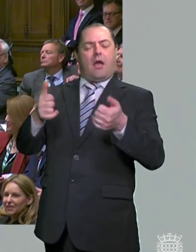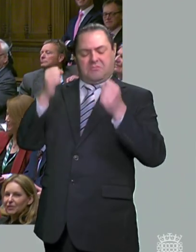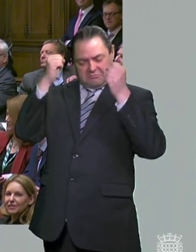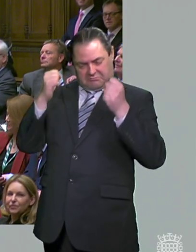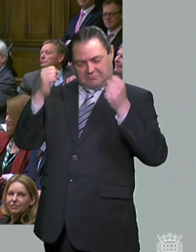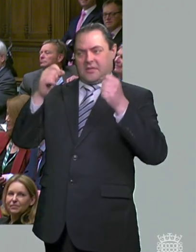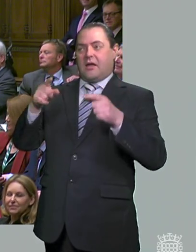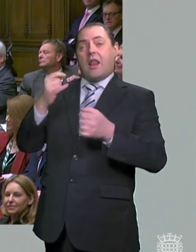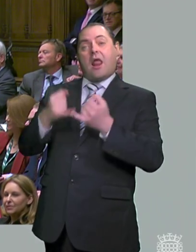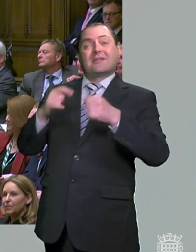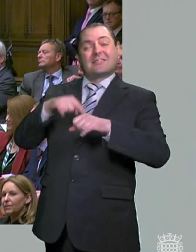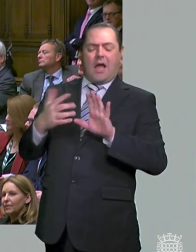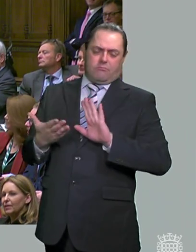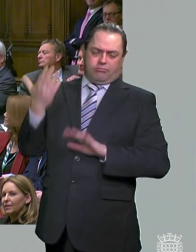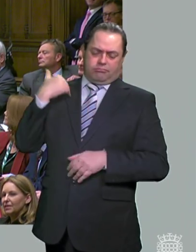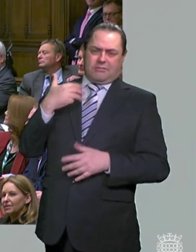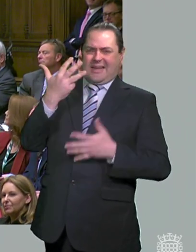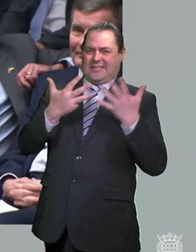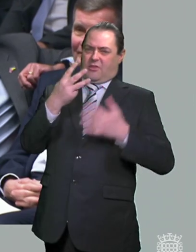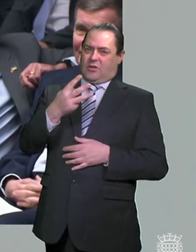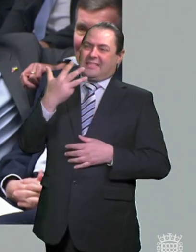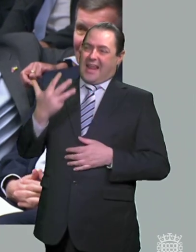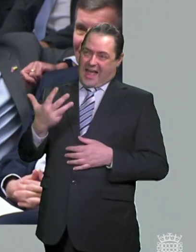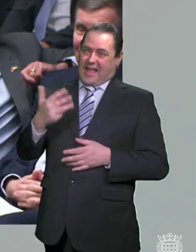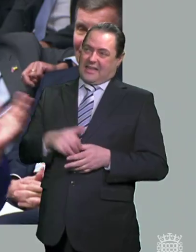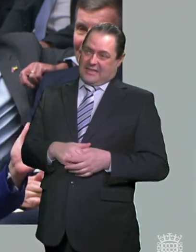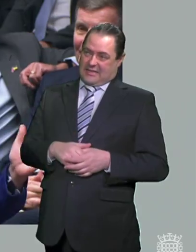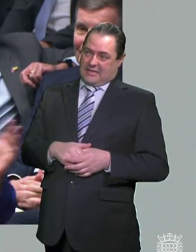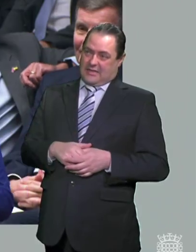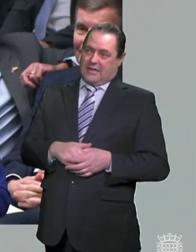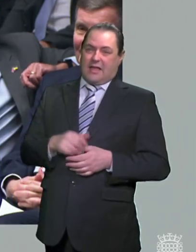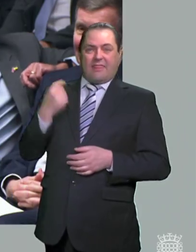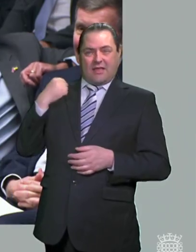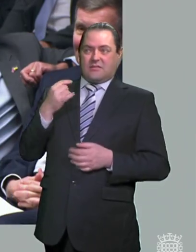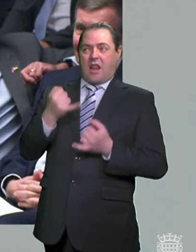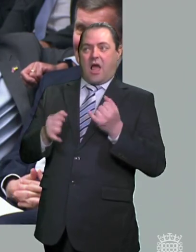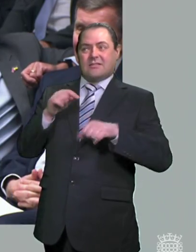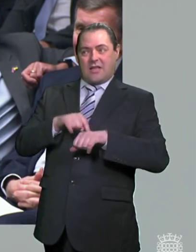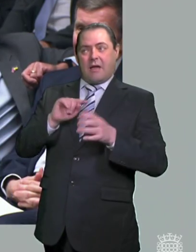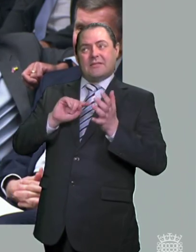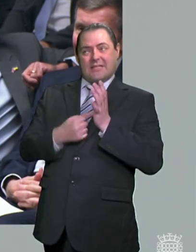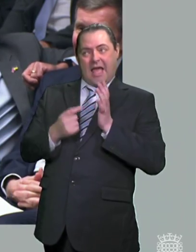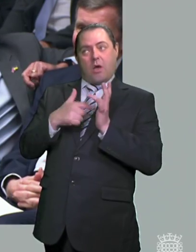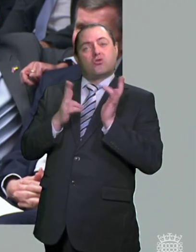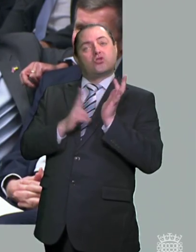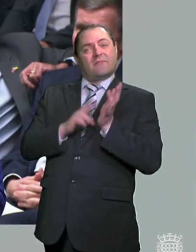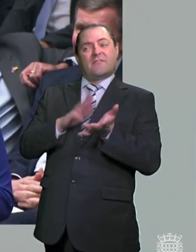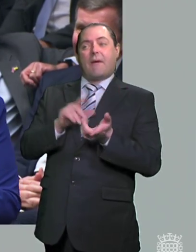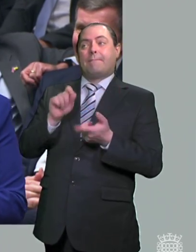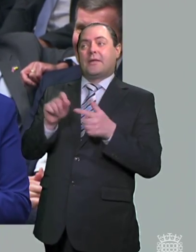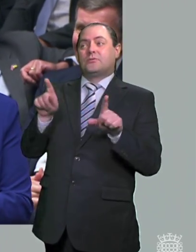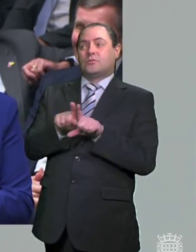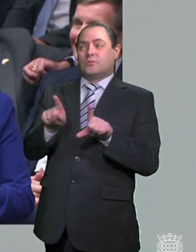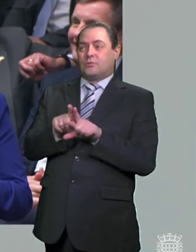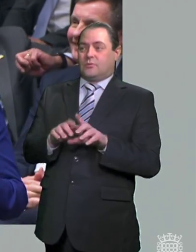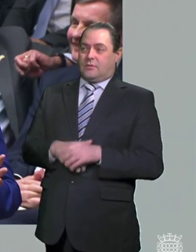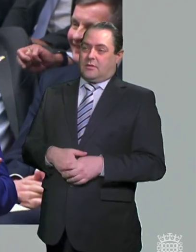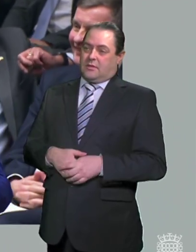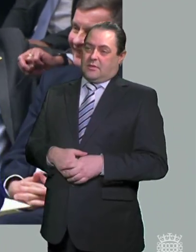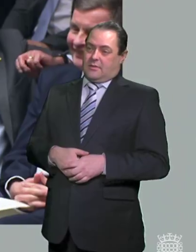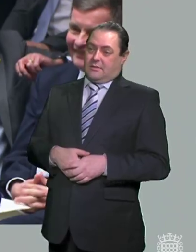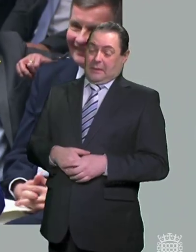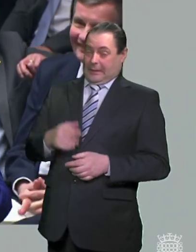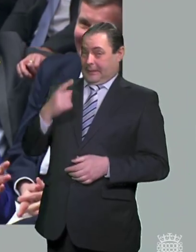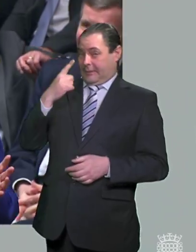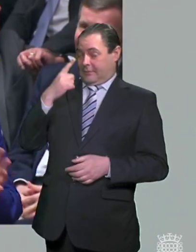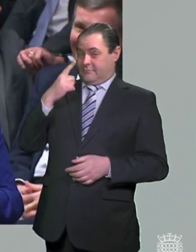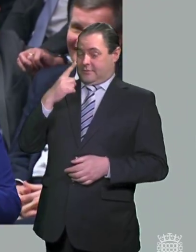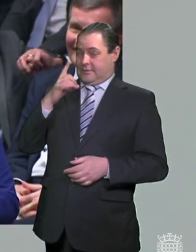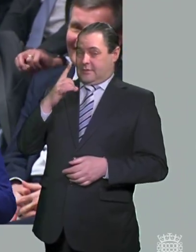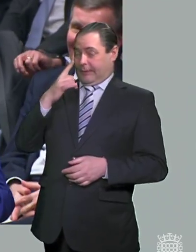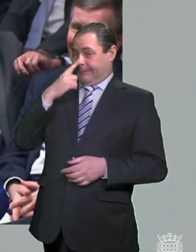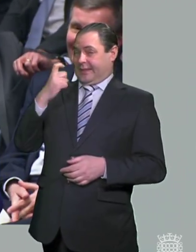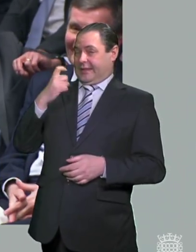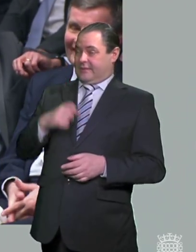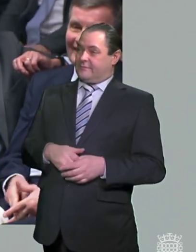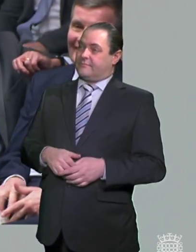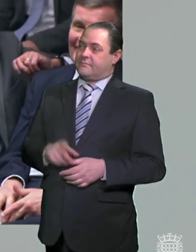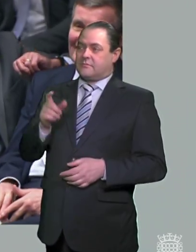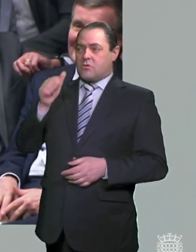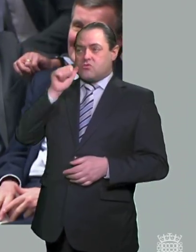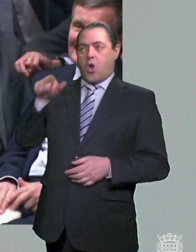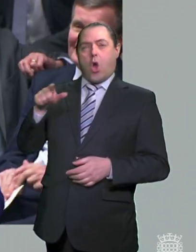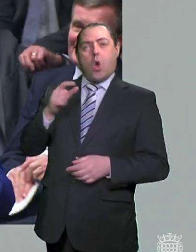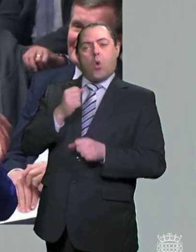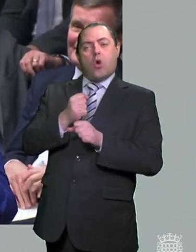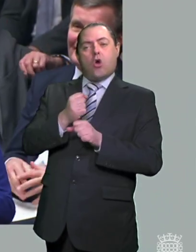The last time the team achieved this was in 1939, which by coincidence was the previous time the town had a Conservative MP.